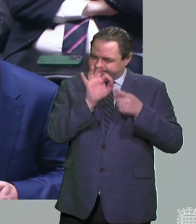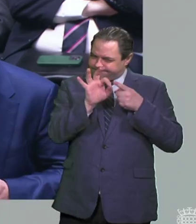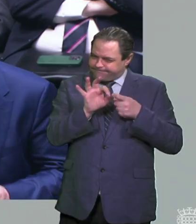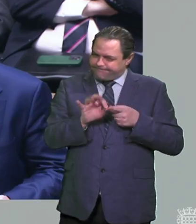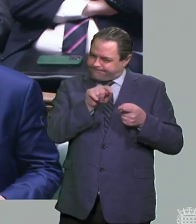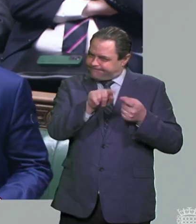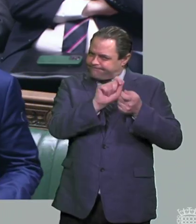the Online Safety Bill, not least because of her forensic attention to detail.